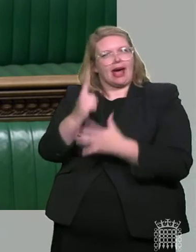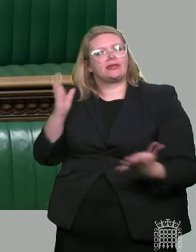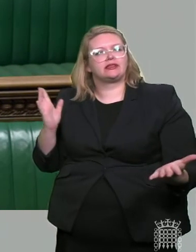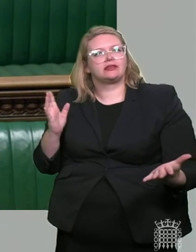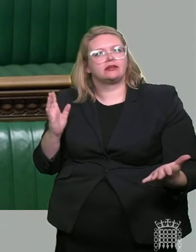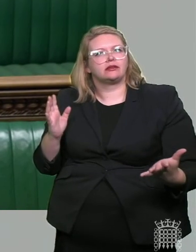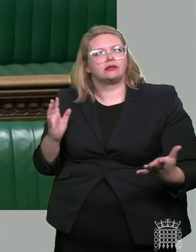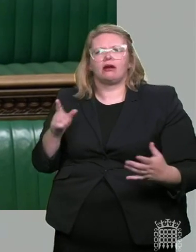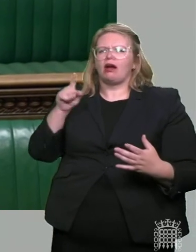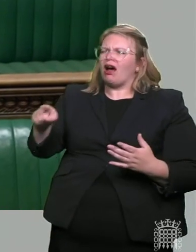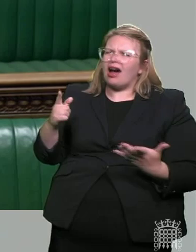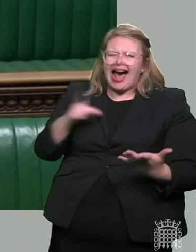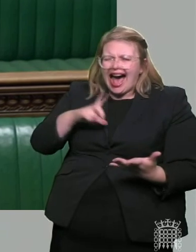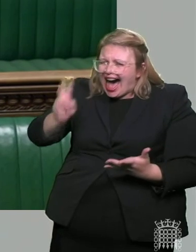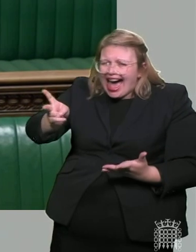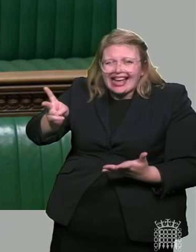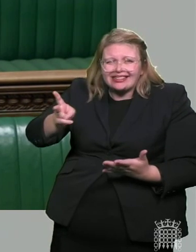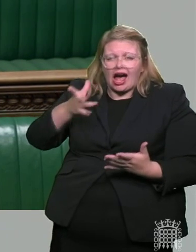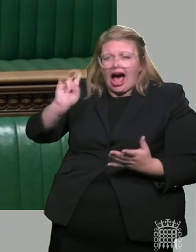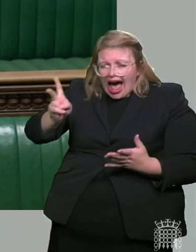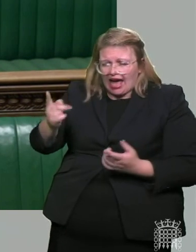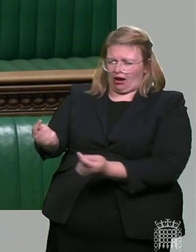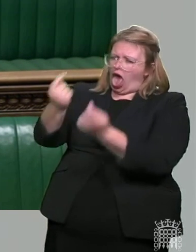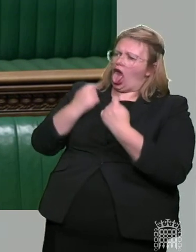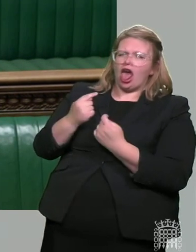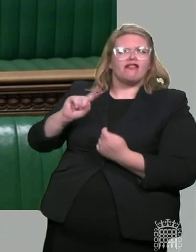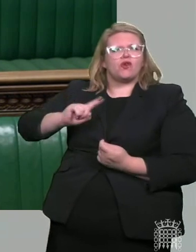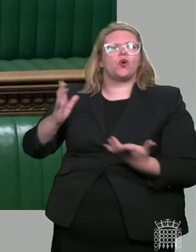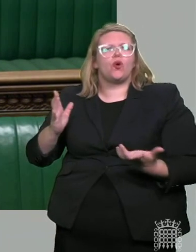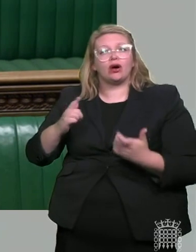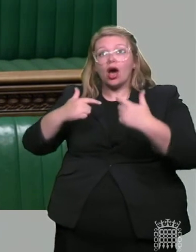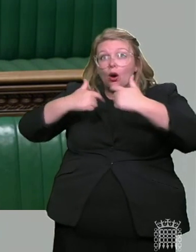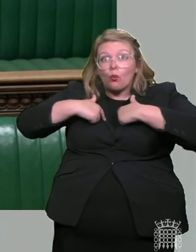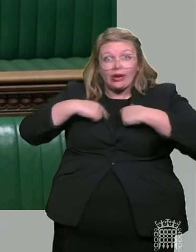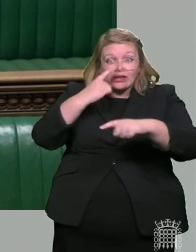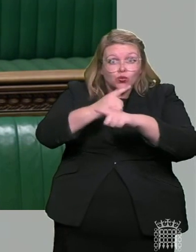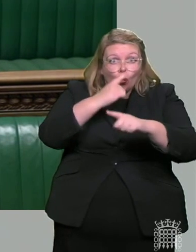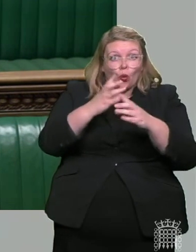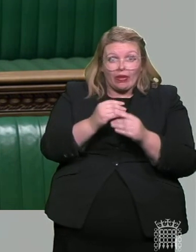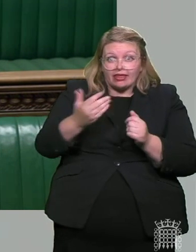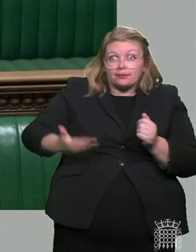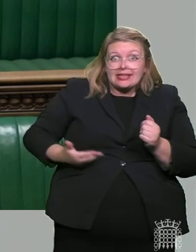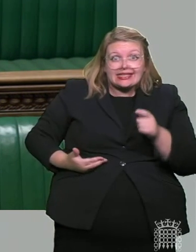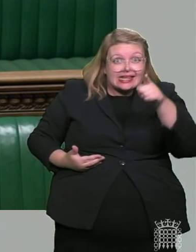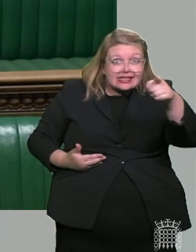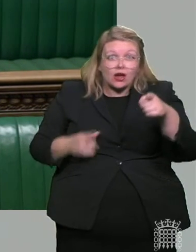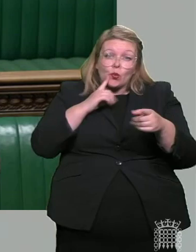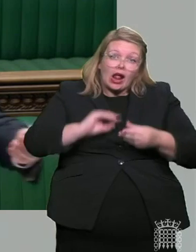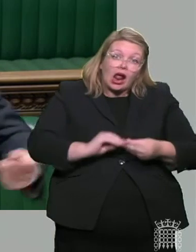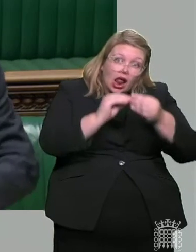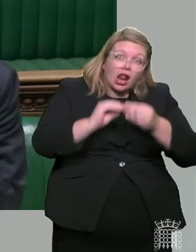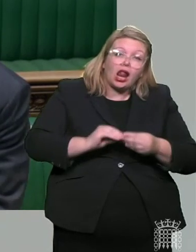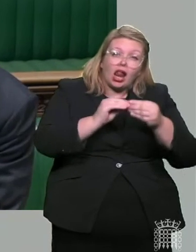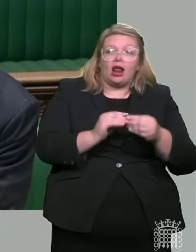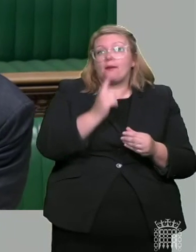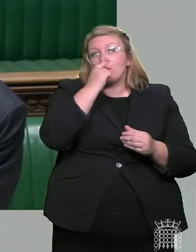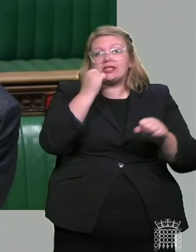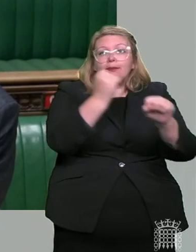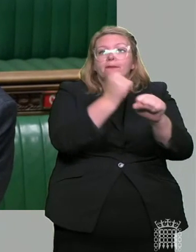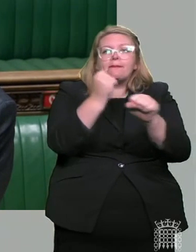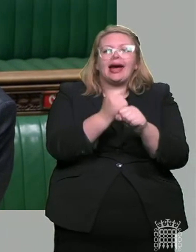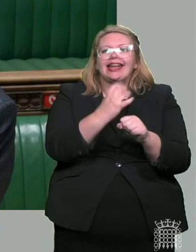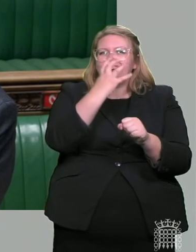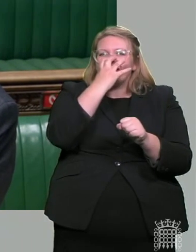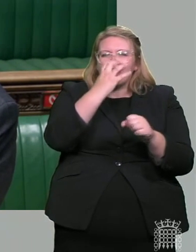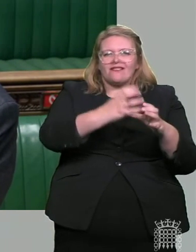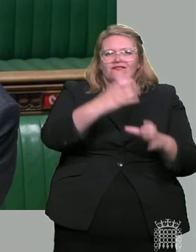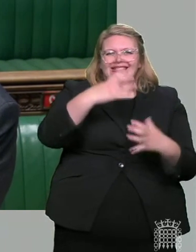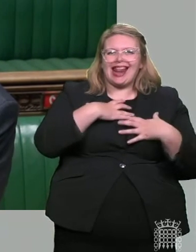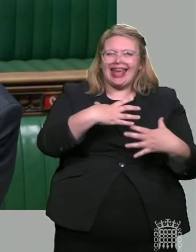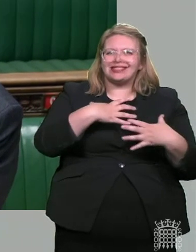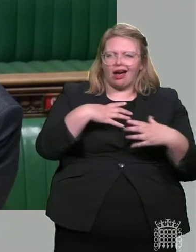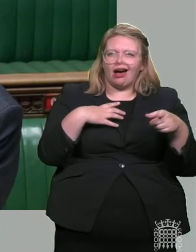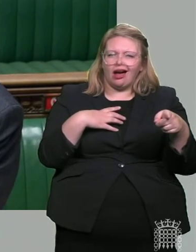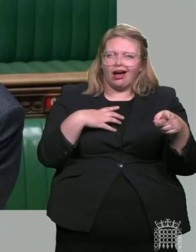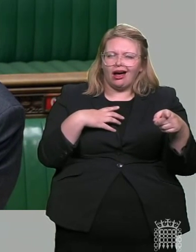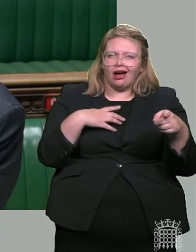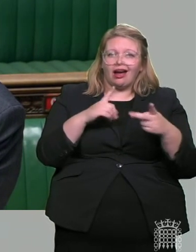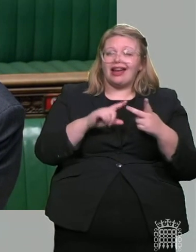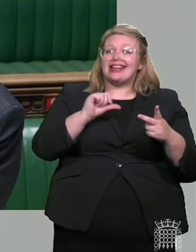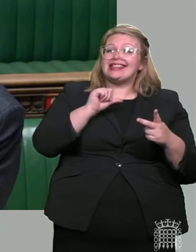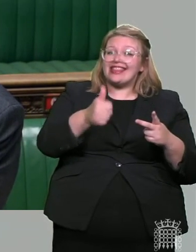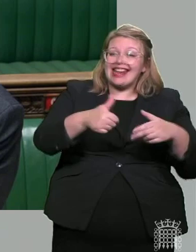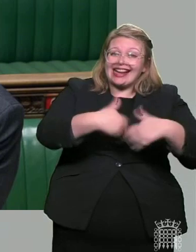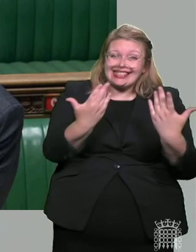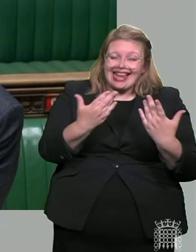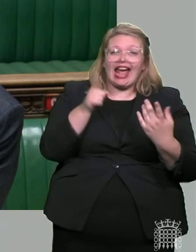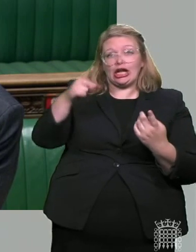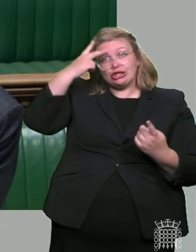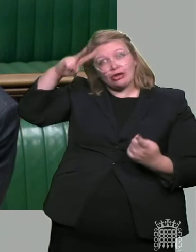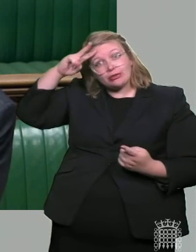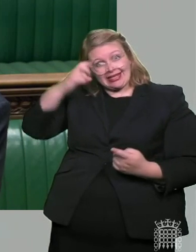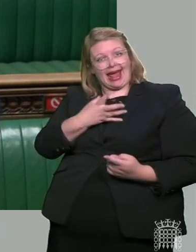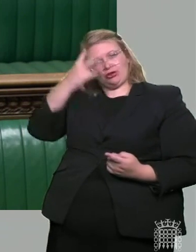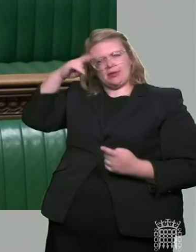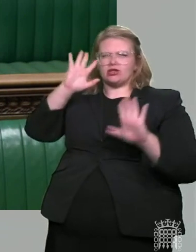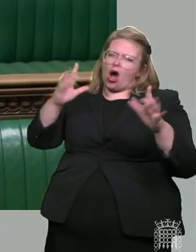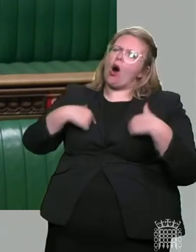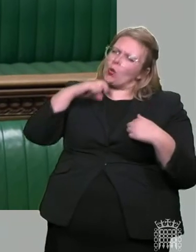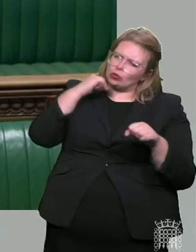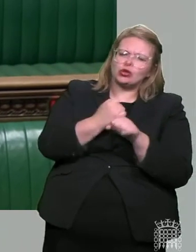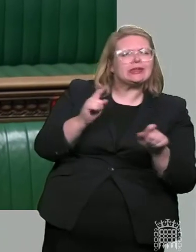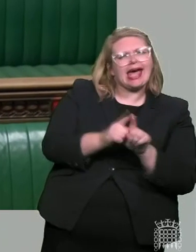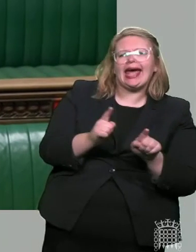They attacked the Government last week for having any kind of discussions with a potential British ventilator maker, and the following day they did a U-turn and said that any Prime Minister would do it.